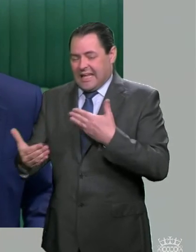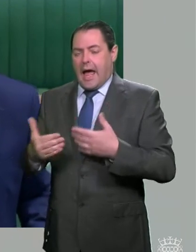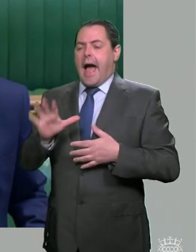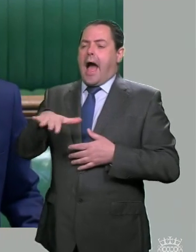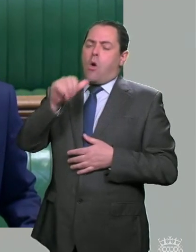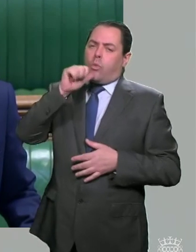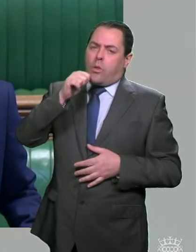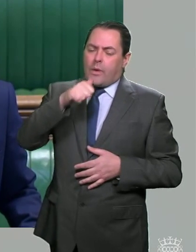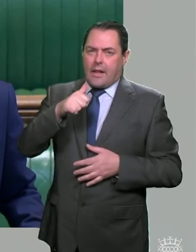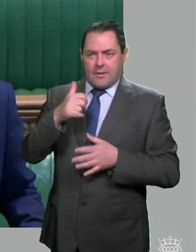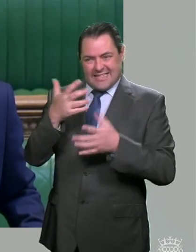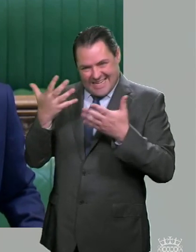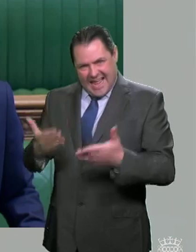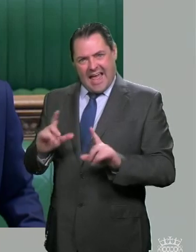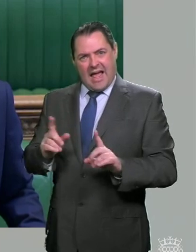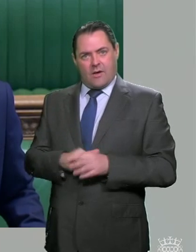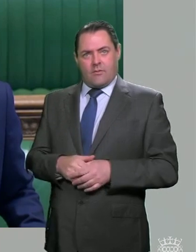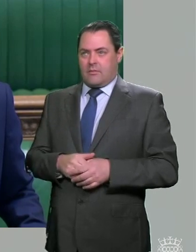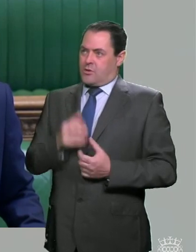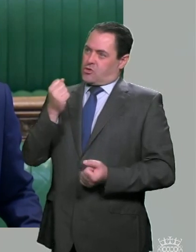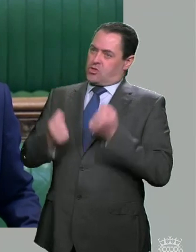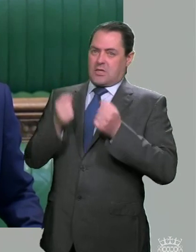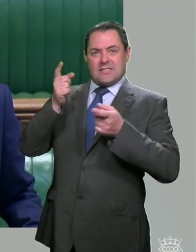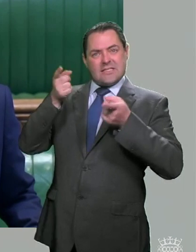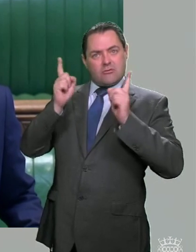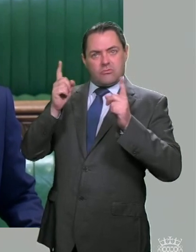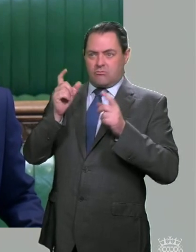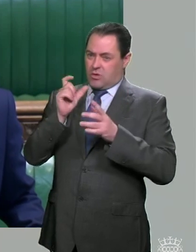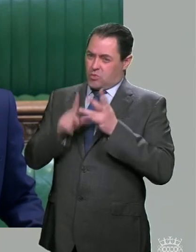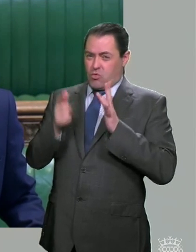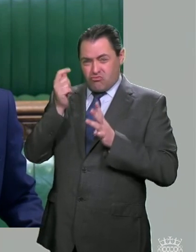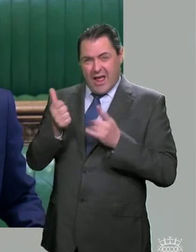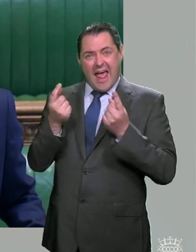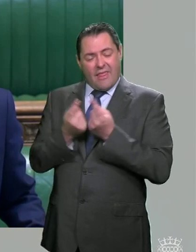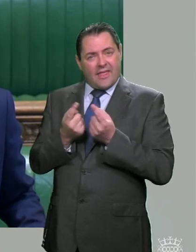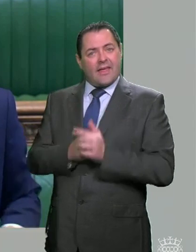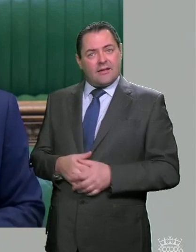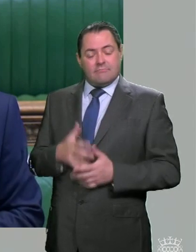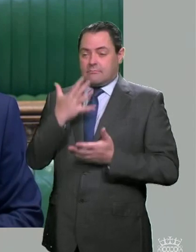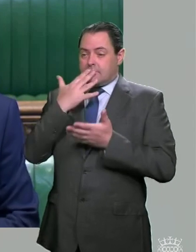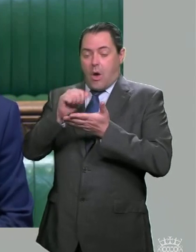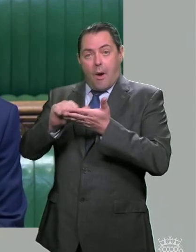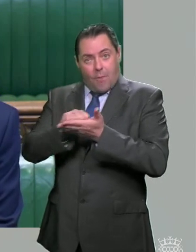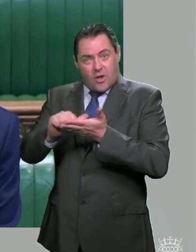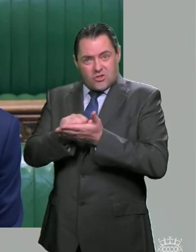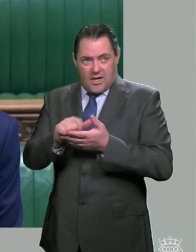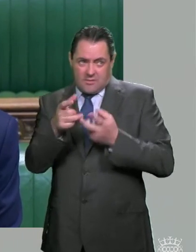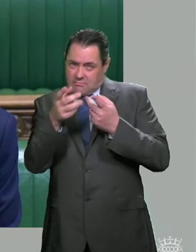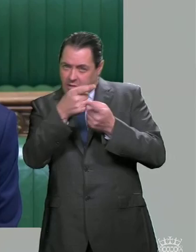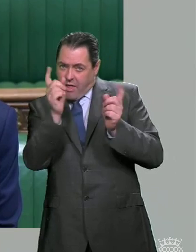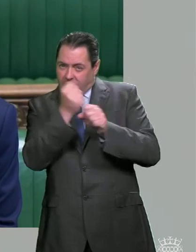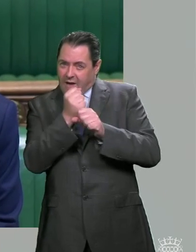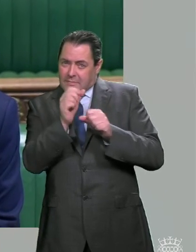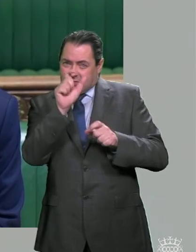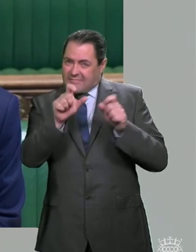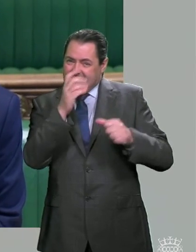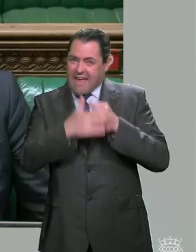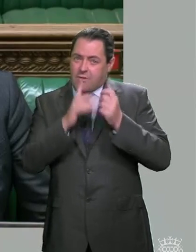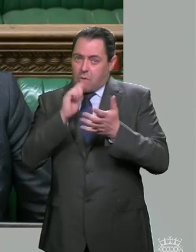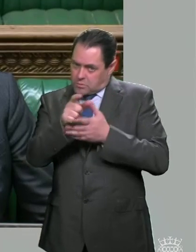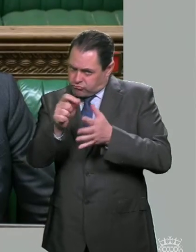The Justice Secretary has done the rarest of things for this Government and apologised, but I note that the Prime Minister has not done that today.